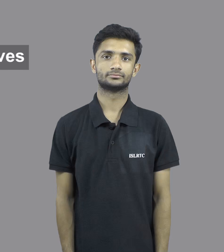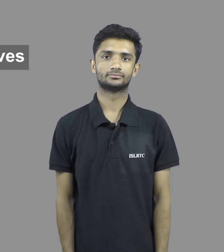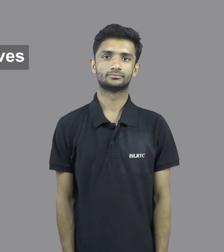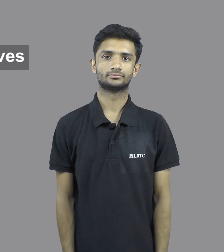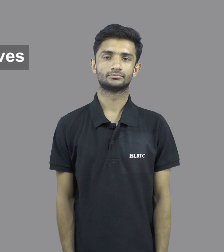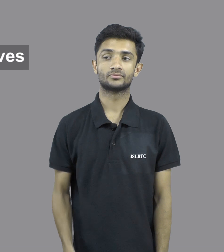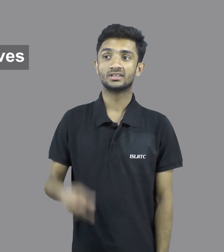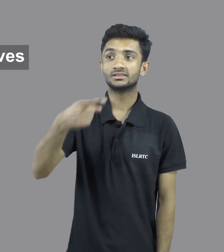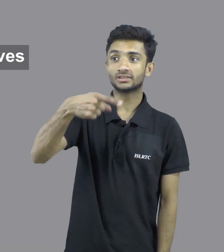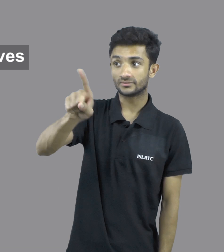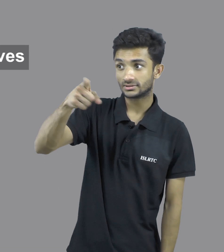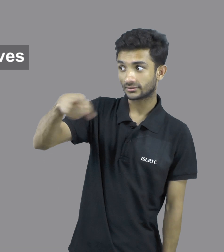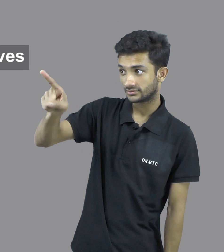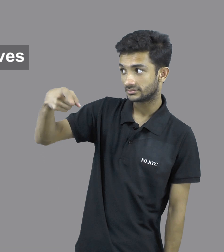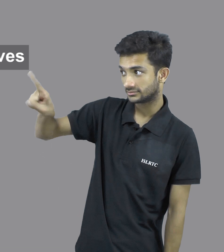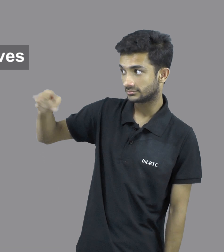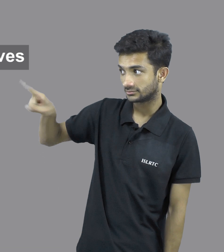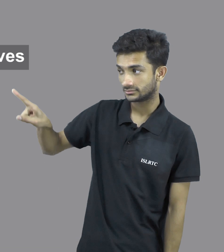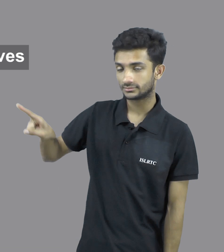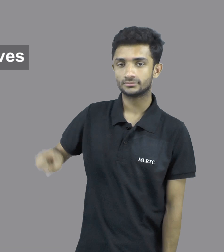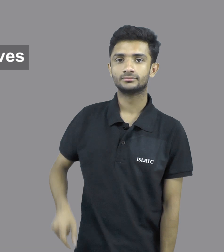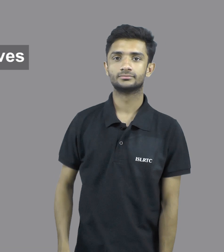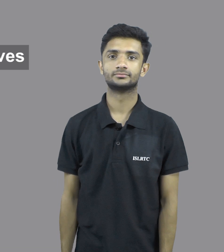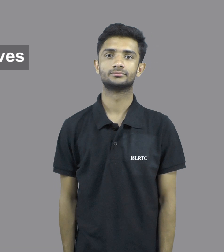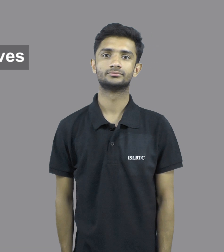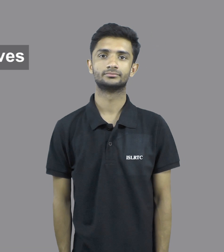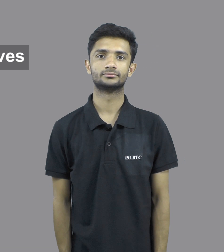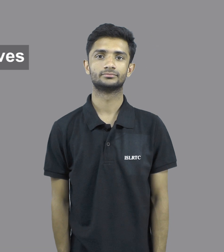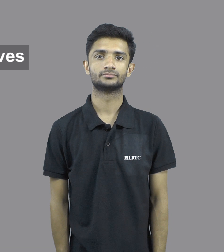Themselves